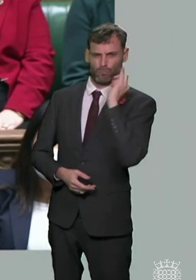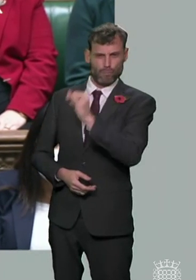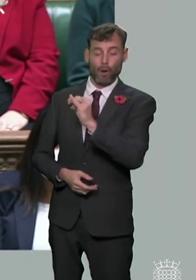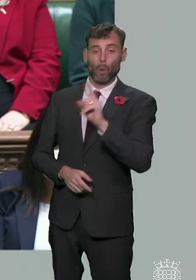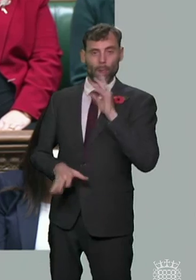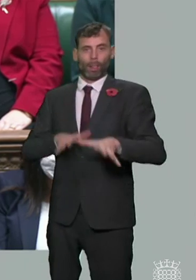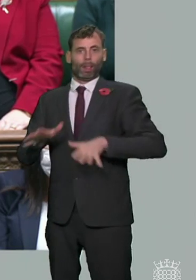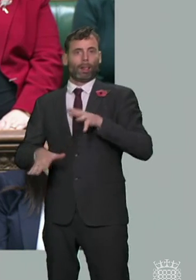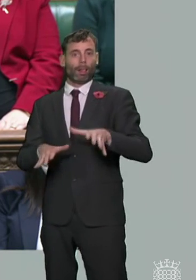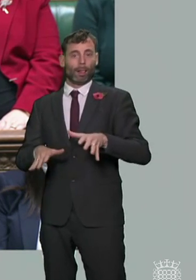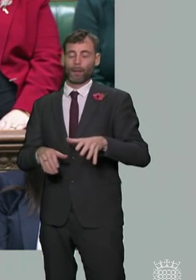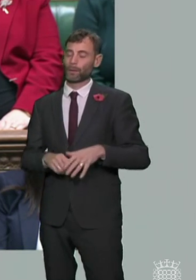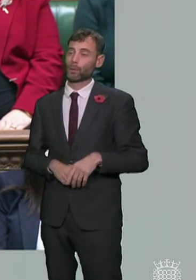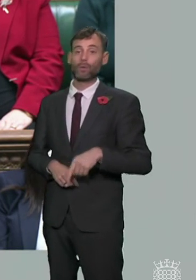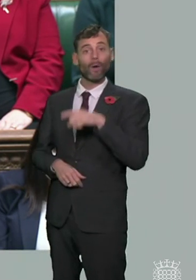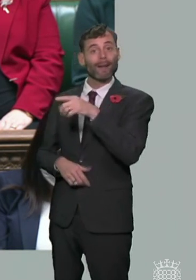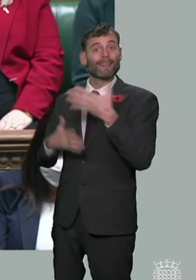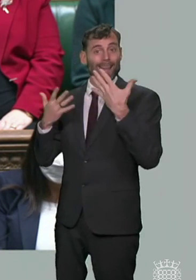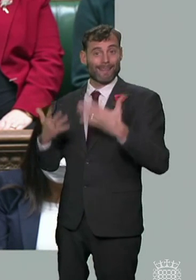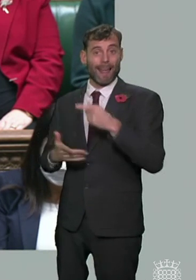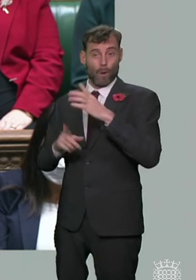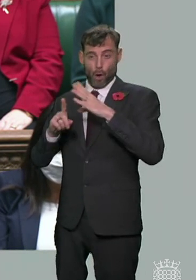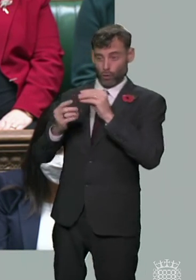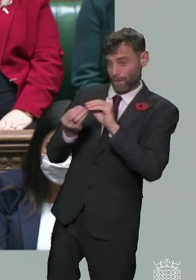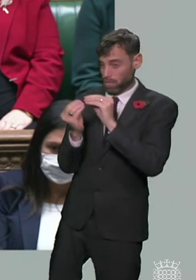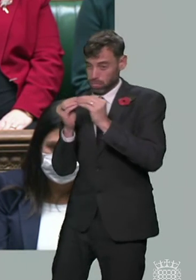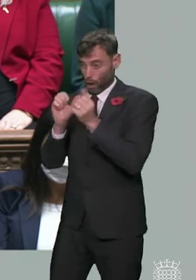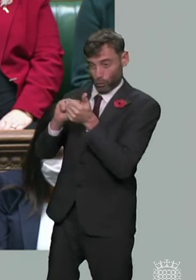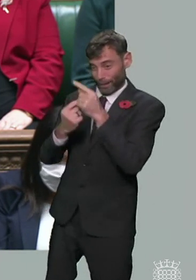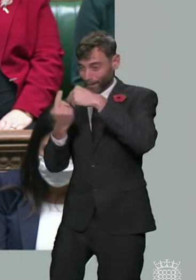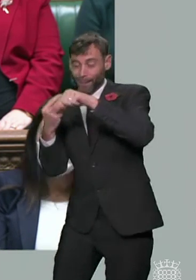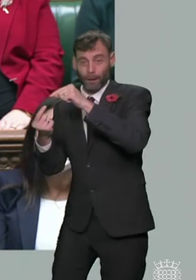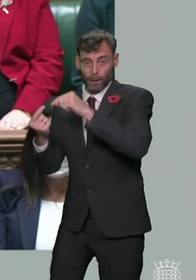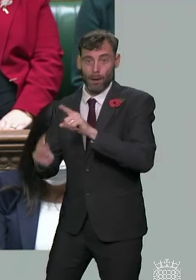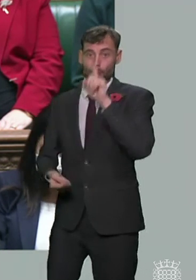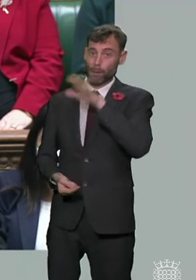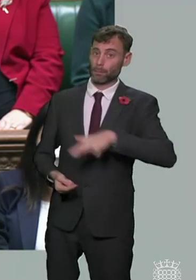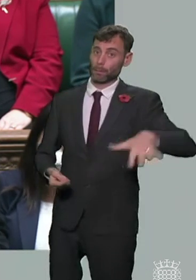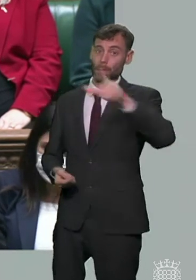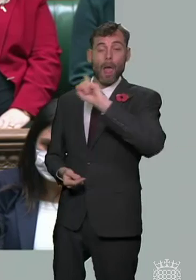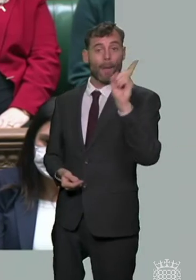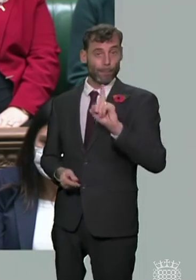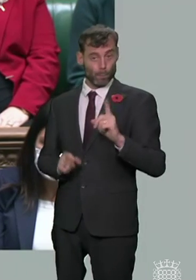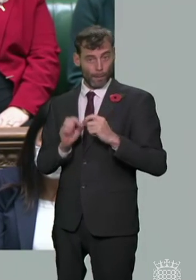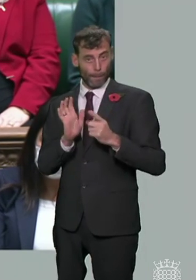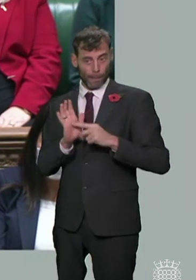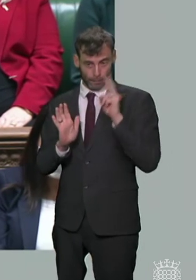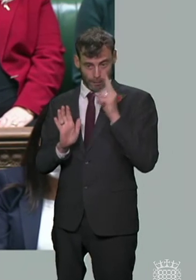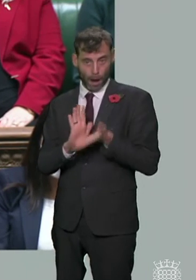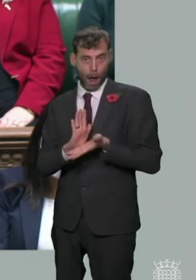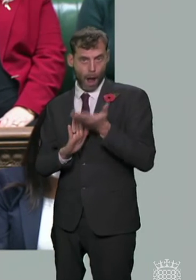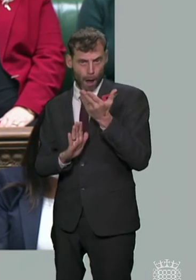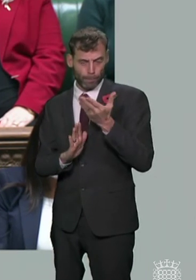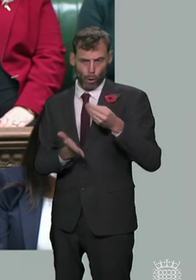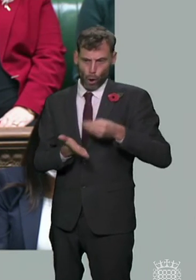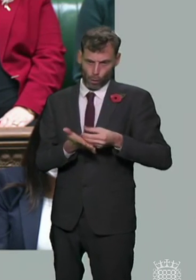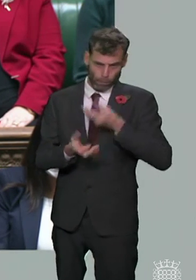While the Conservatives are wallowing in sleaze, the rest of the country faces higher bills, rising costs and damaging tax rises.